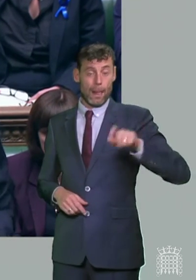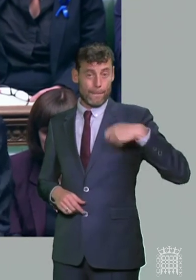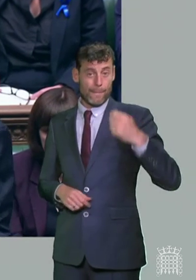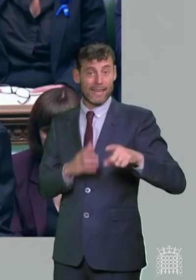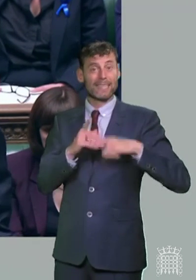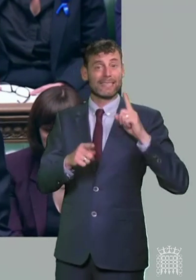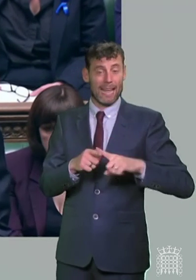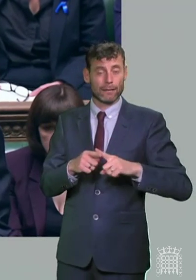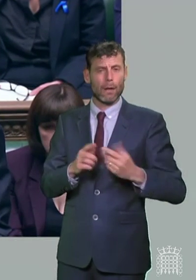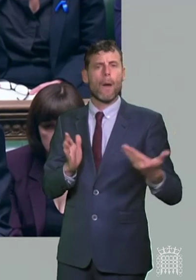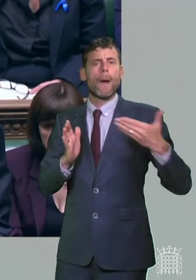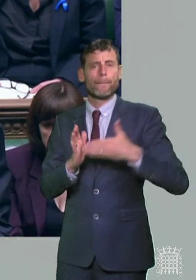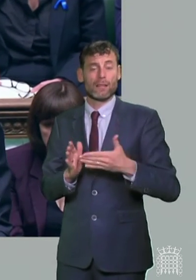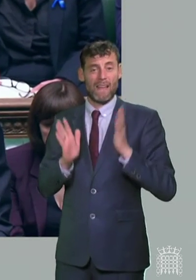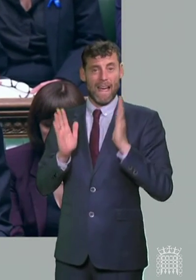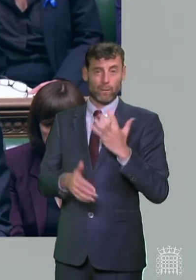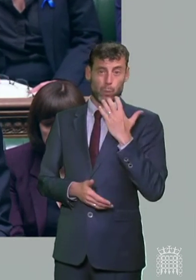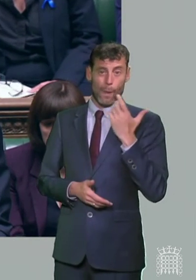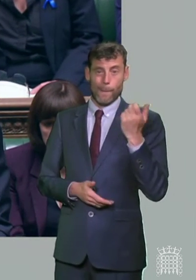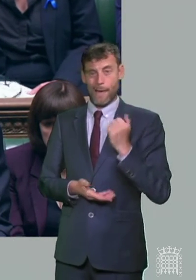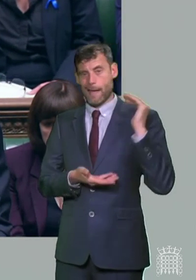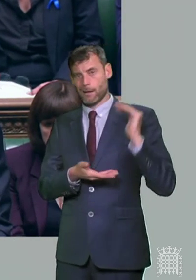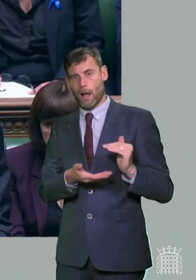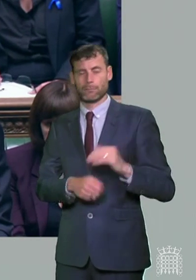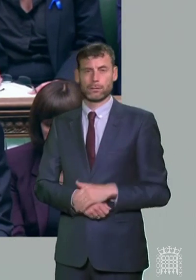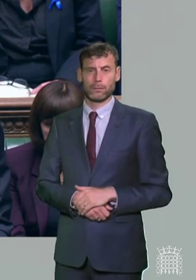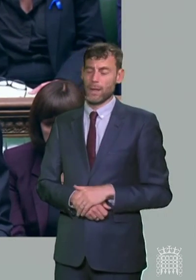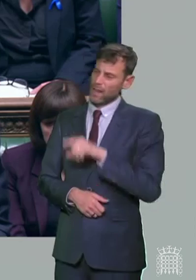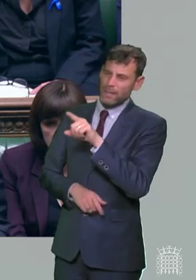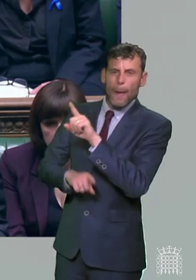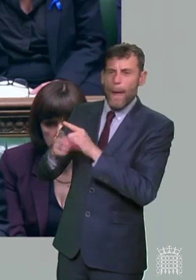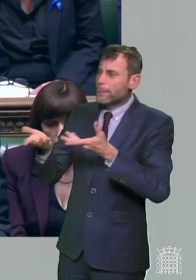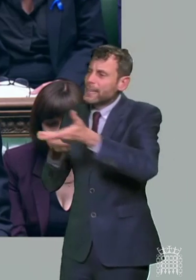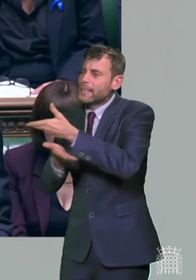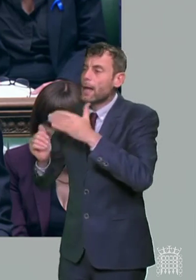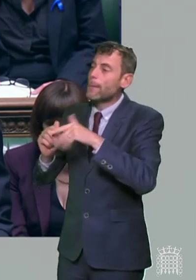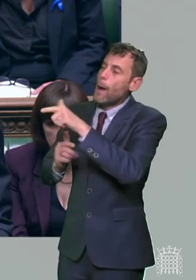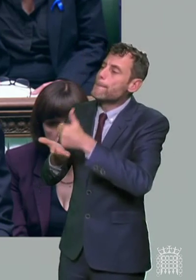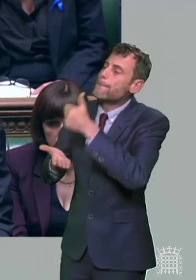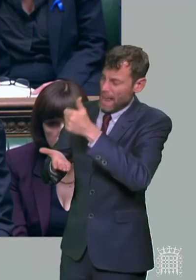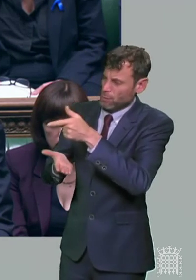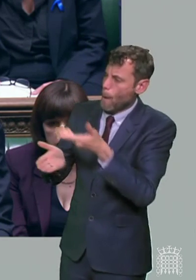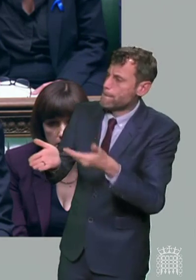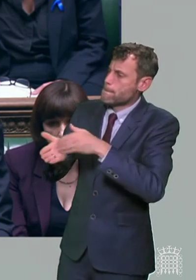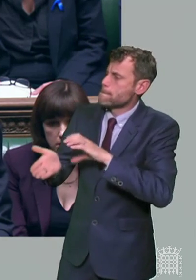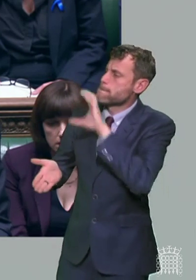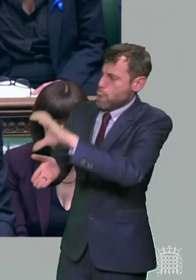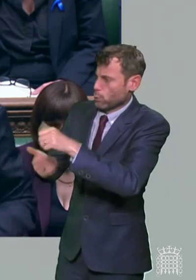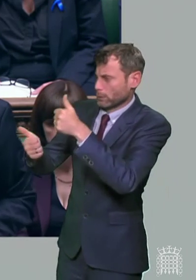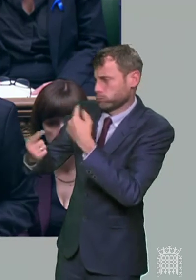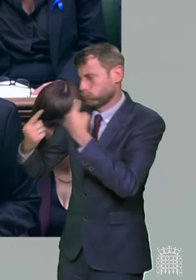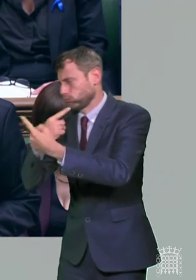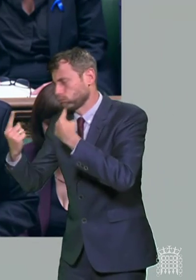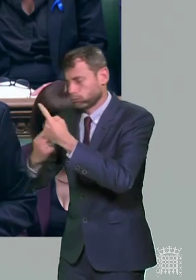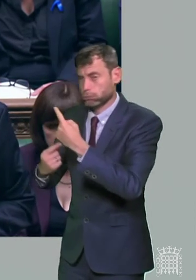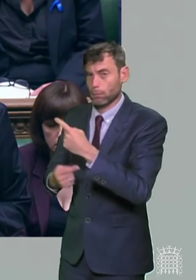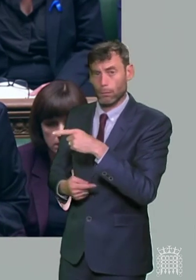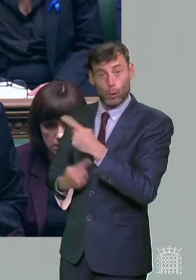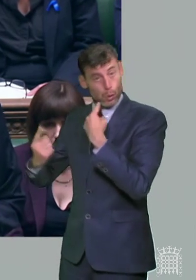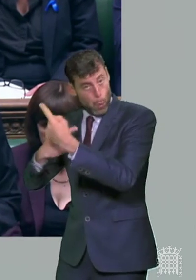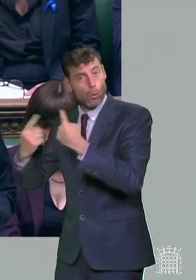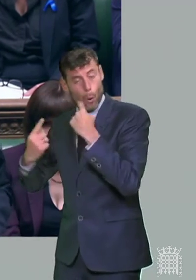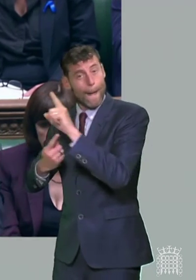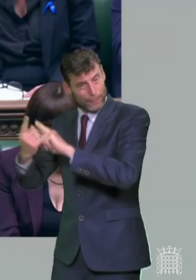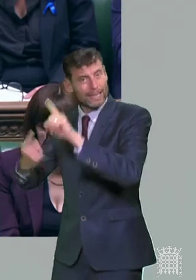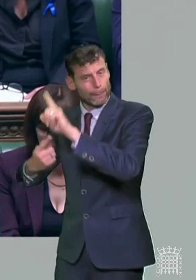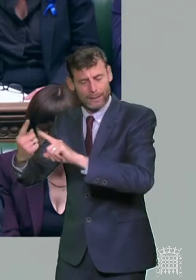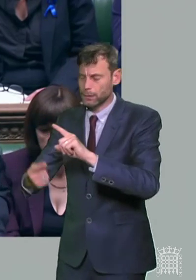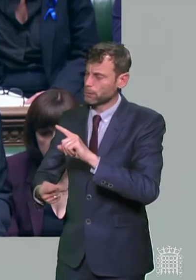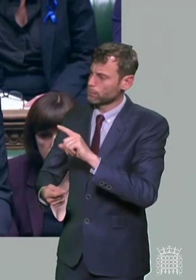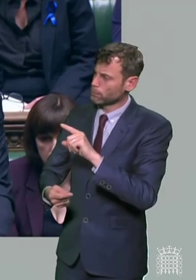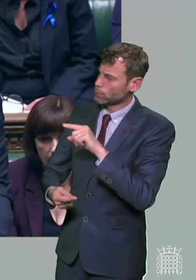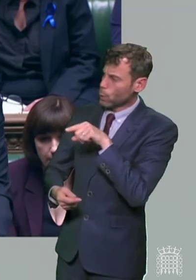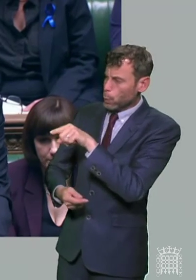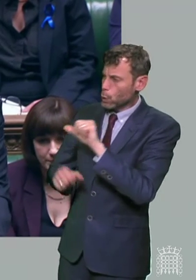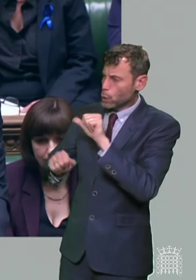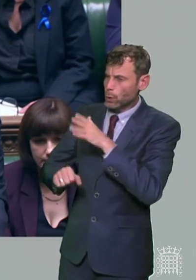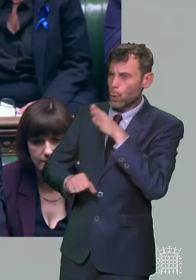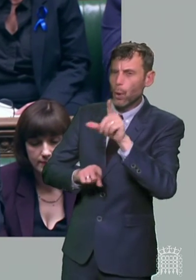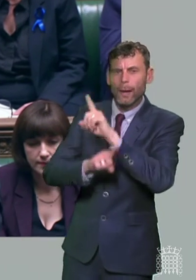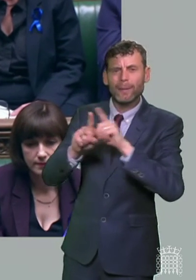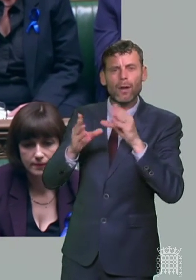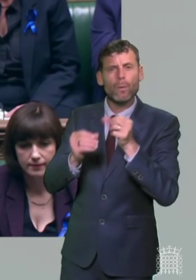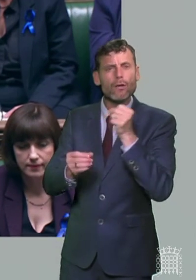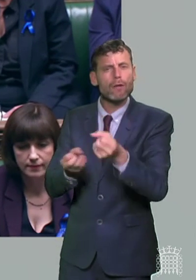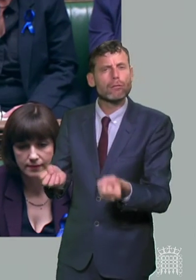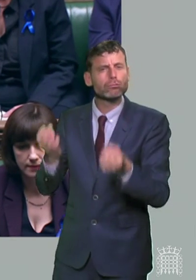He is having meetings about increasing bankers’ bonuses, but he cannot find time for a single meeting to end the strikes crippling the country.